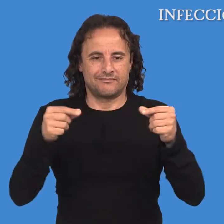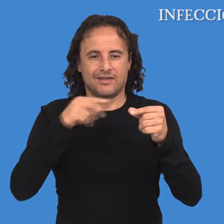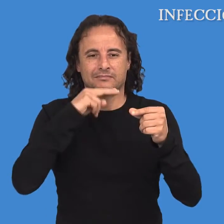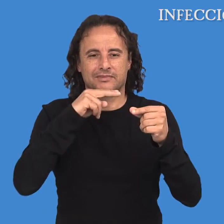pis